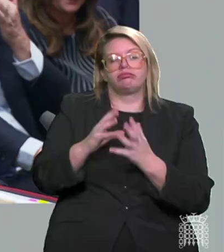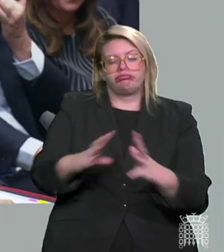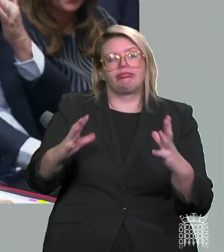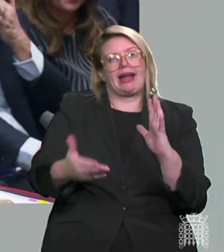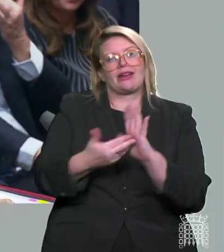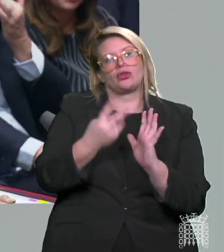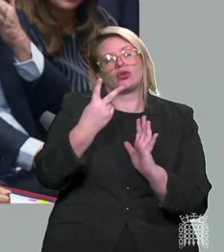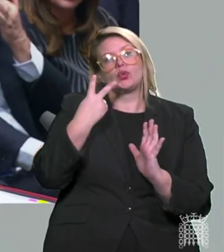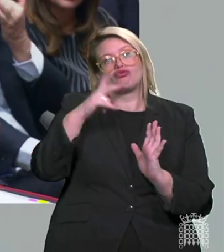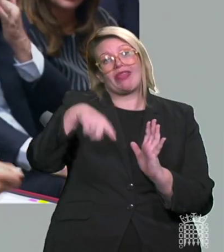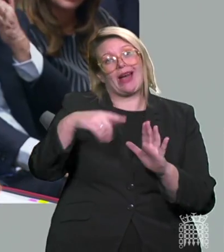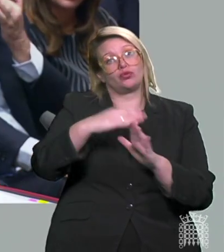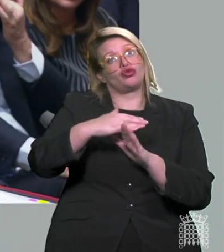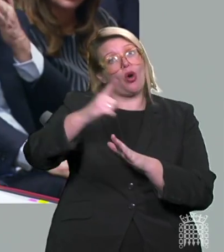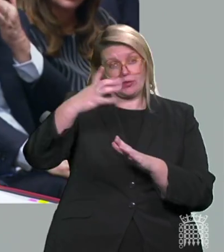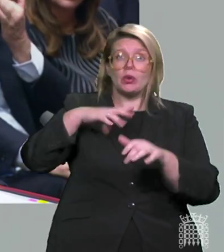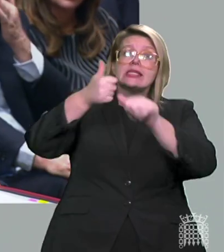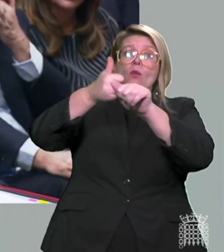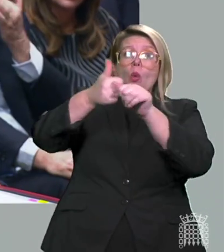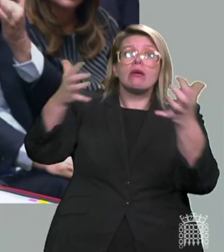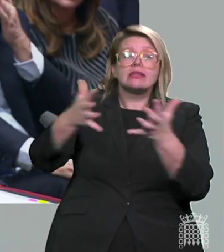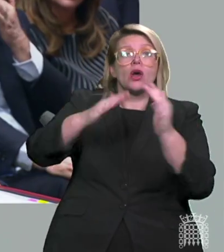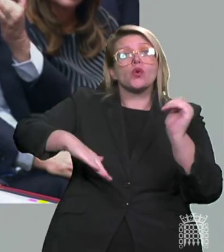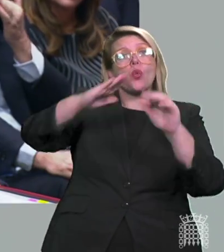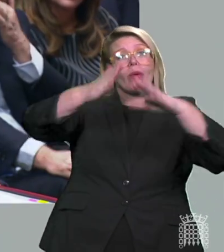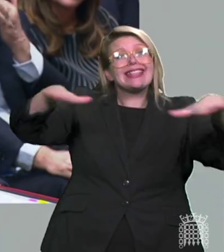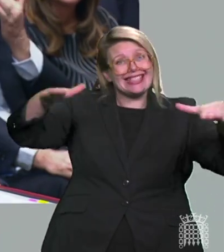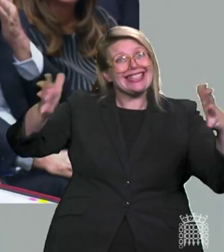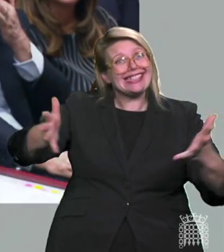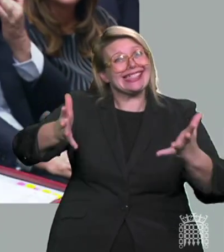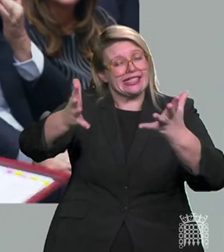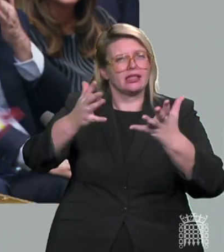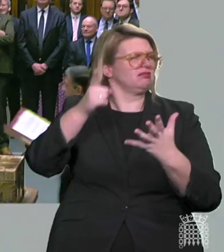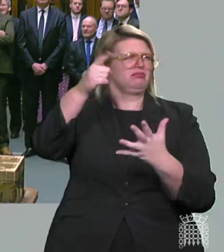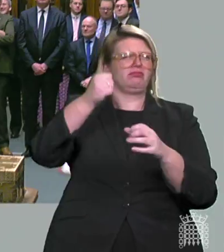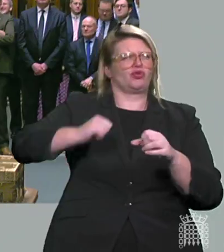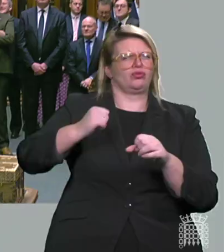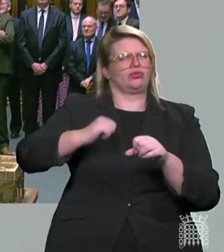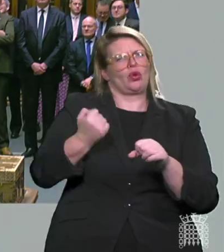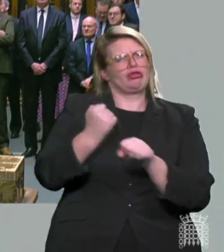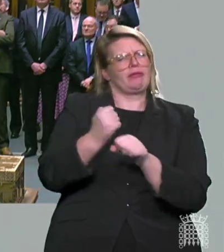I am keen to work with the Scottish Government to support the North sea, because it is something of which we are all very proud in the United Kingdom.